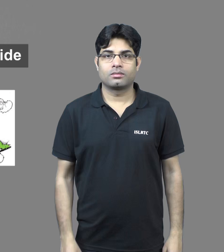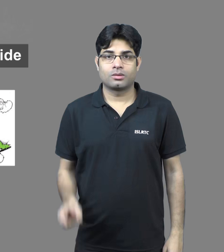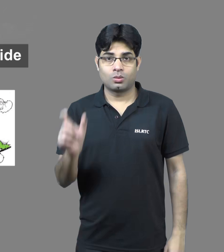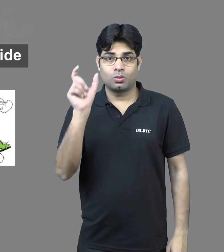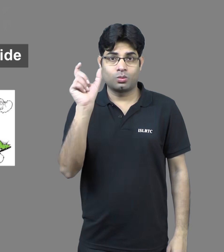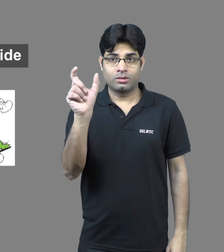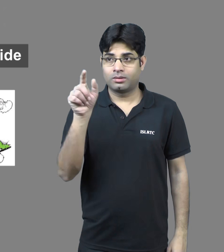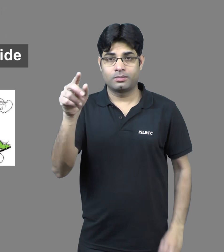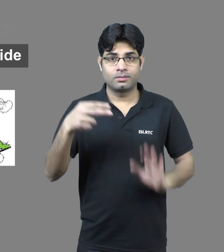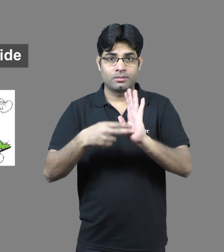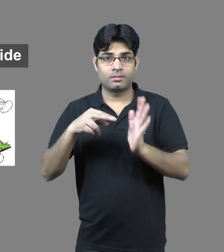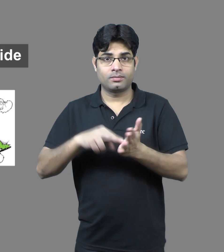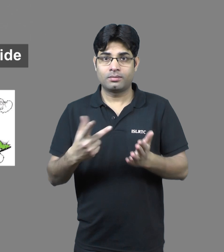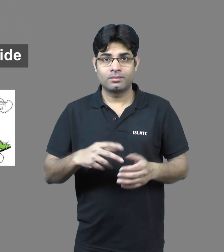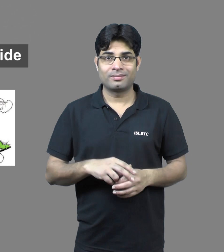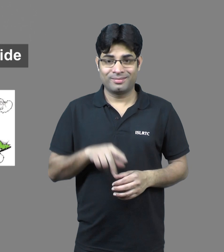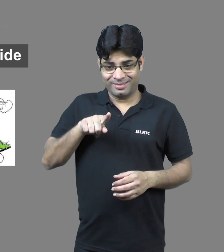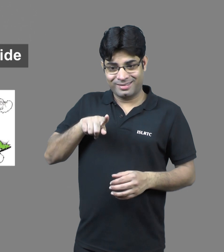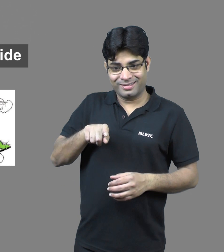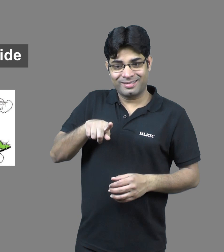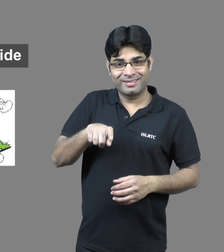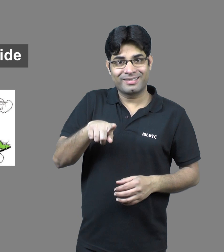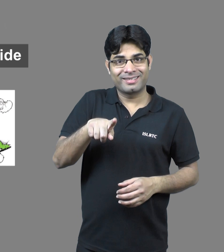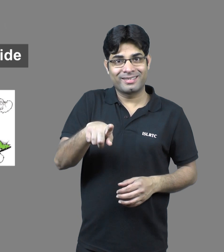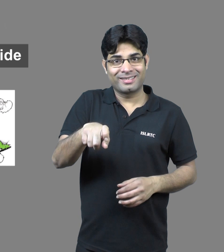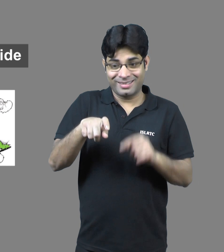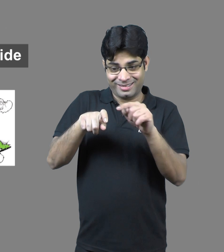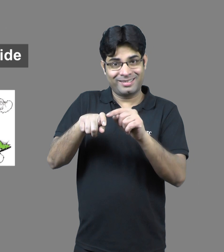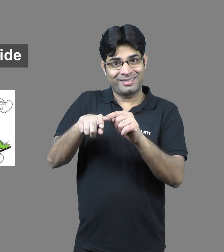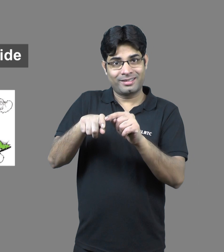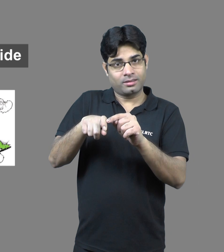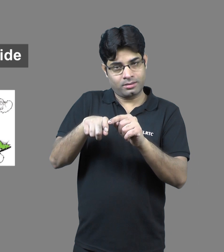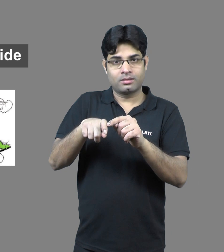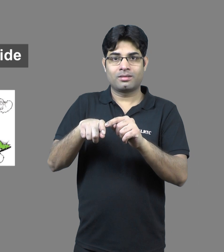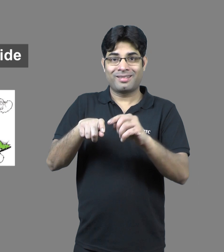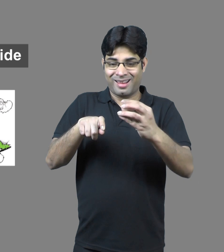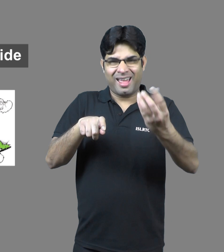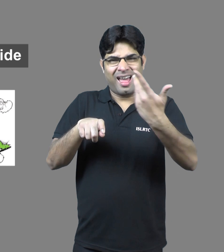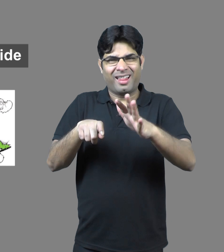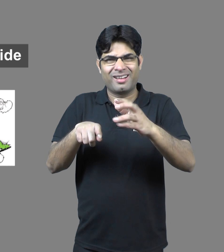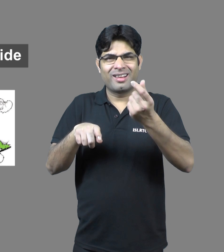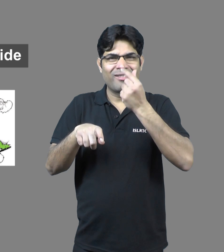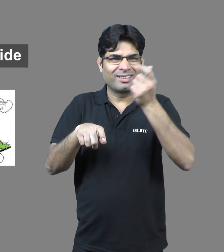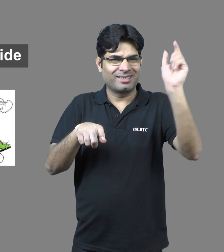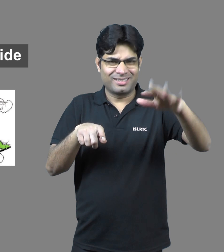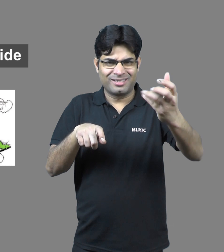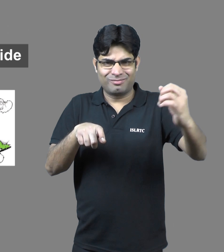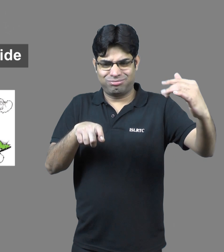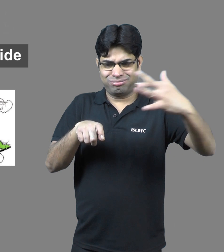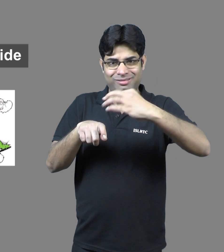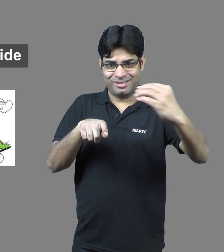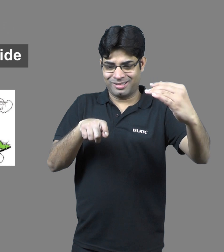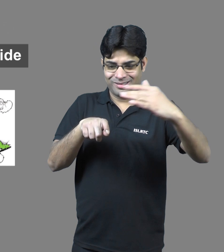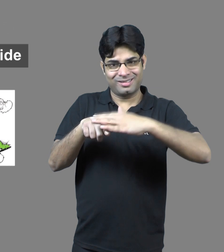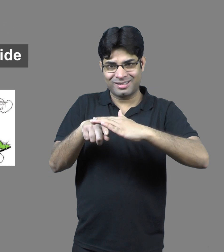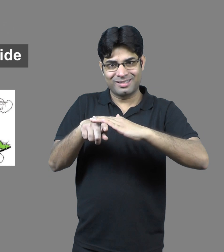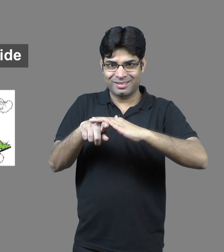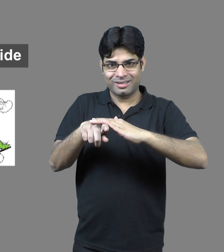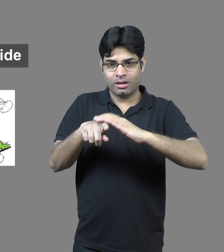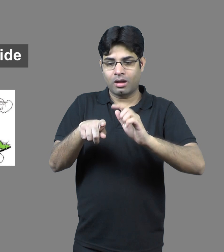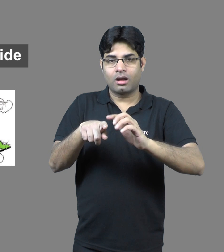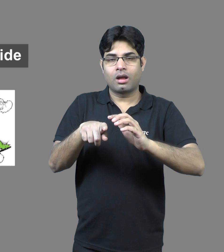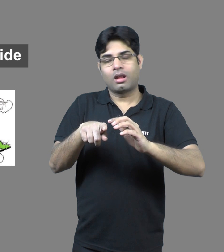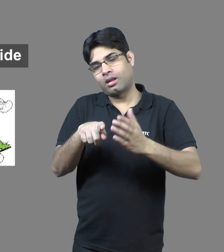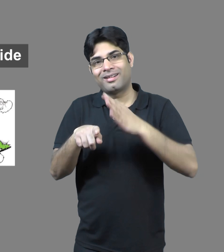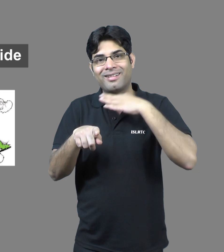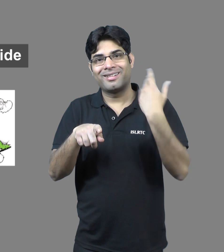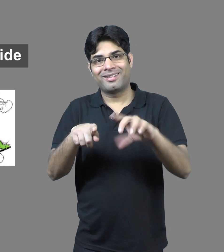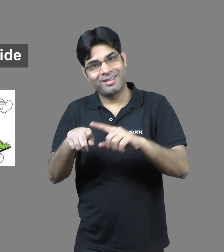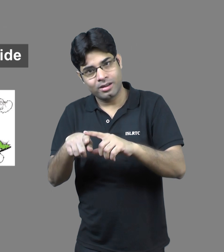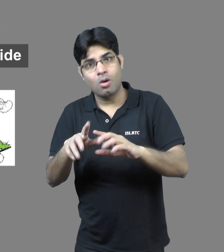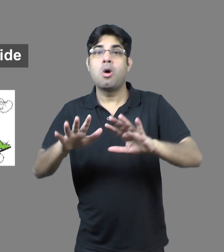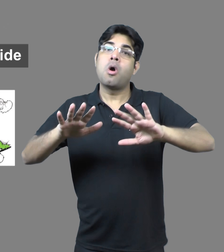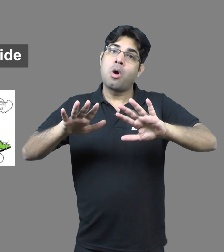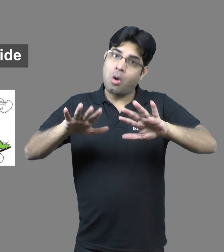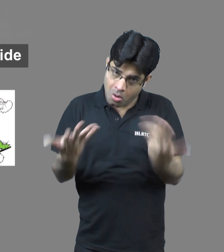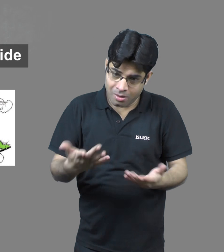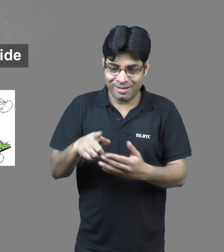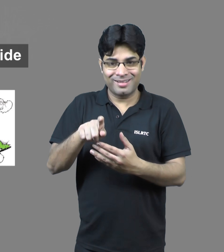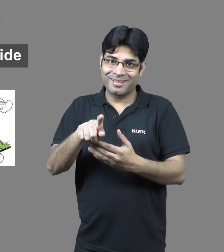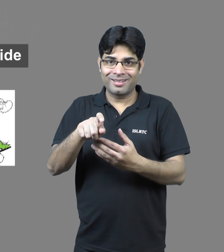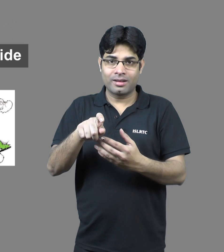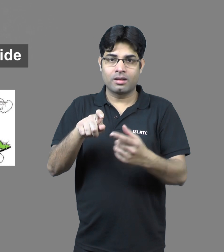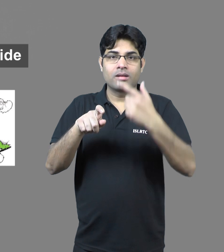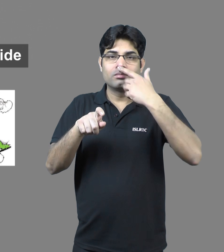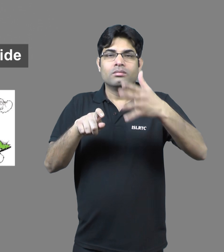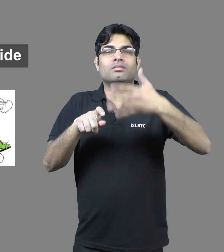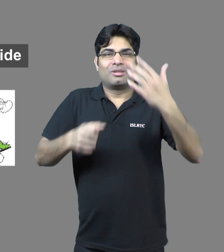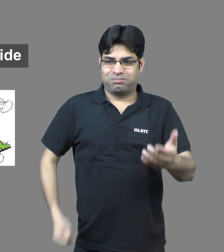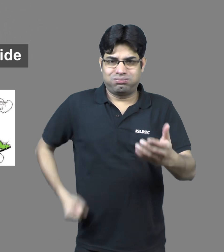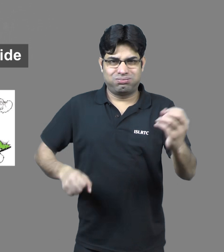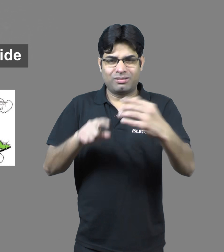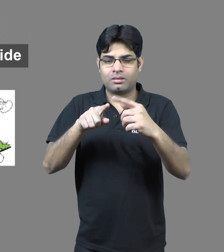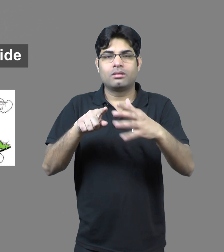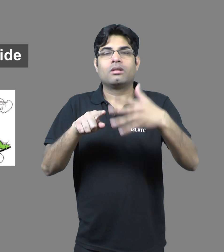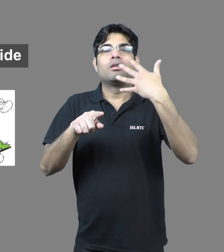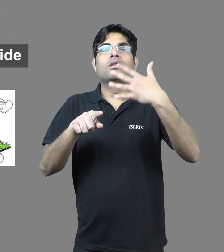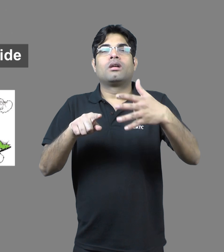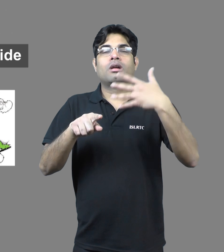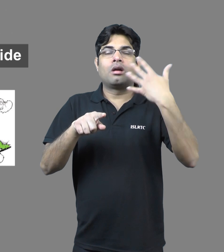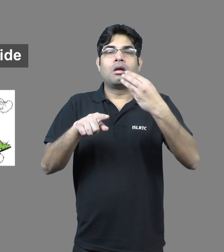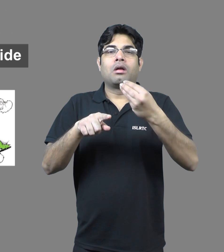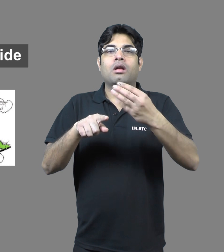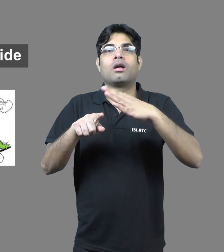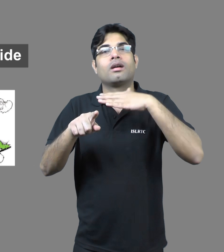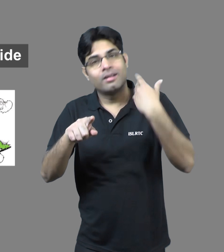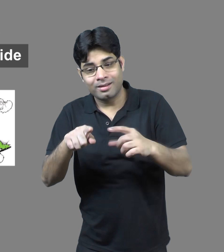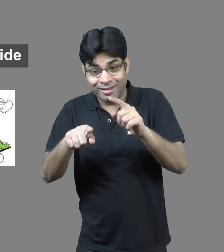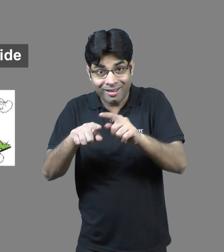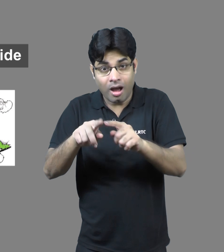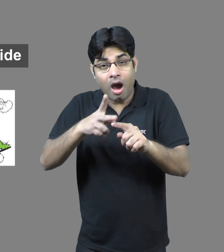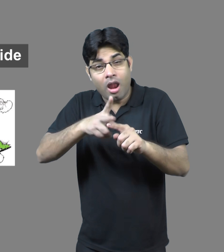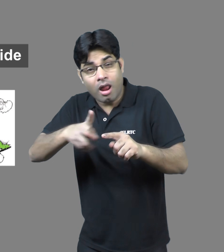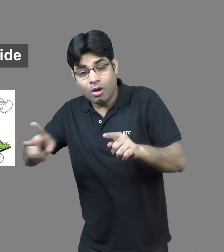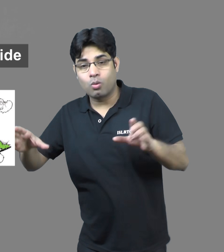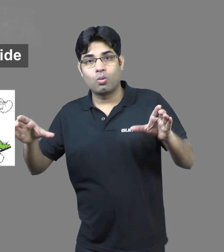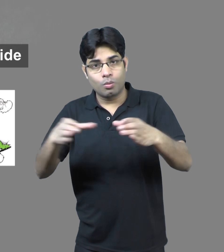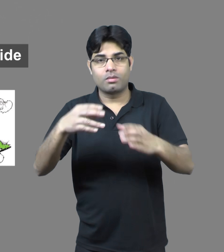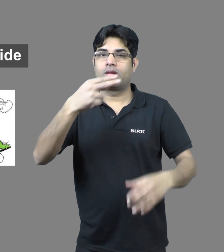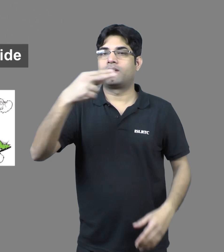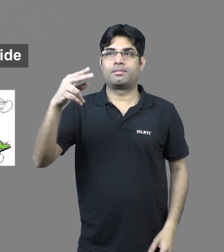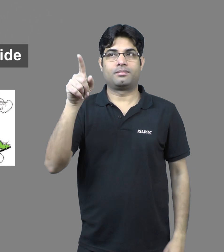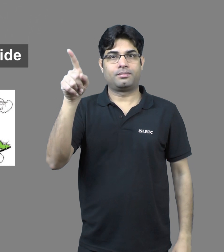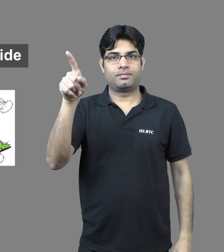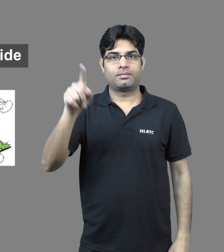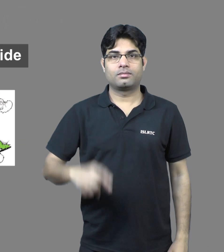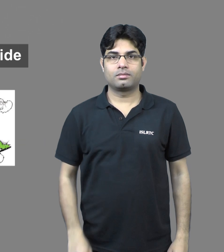Contact Insecticide